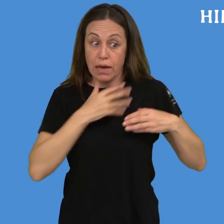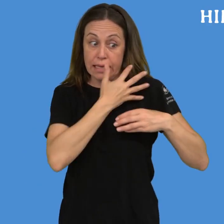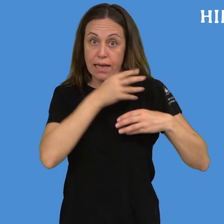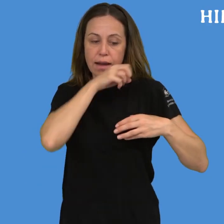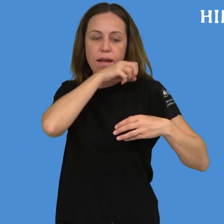sangre